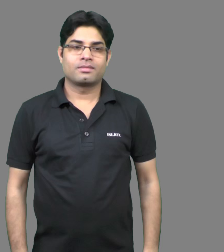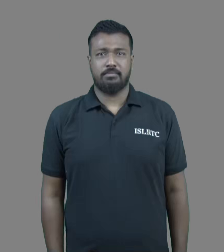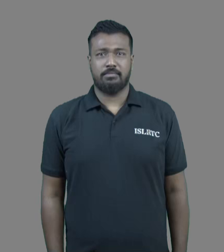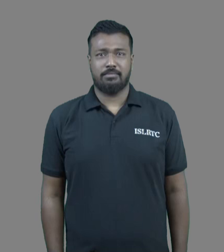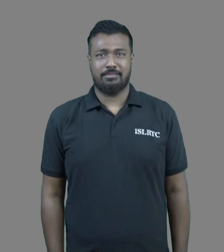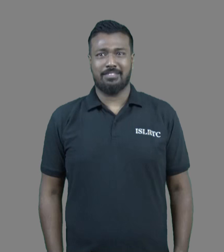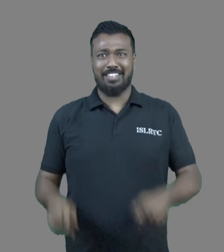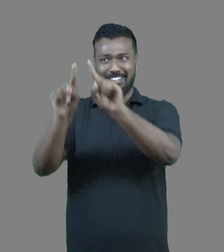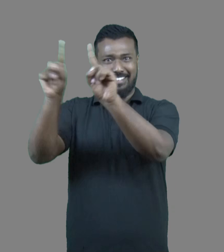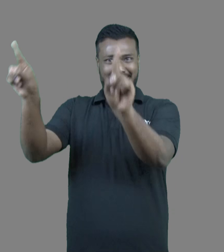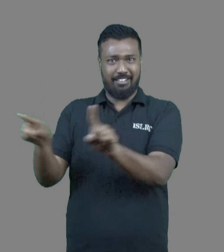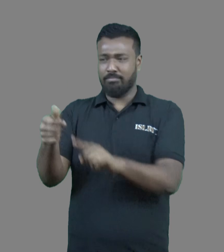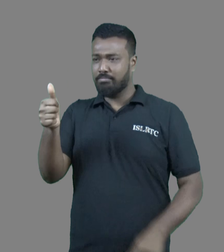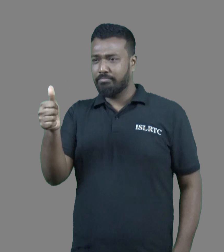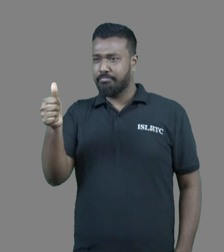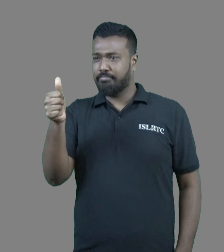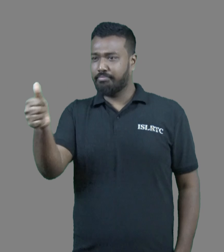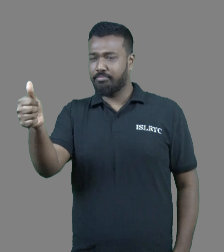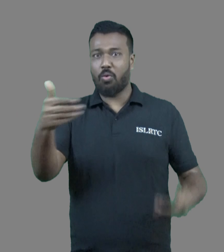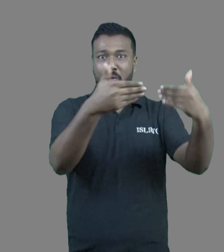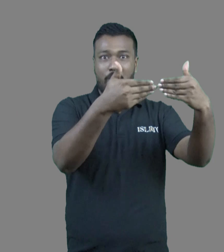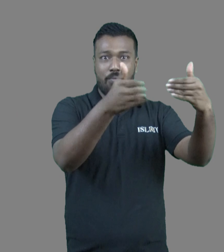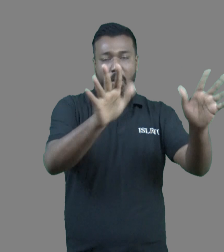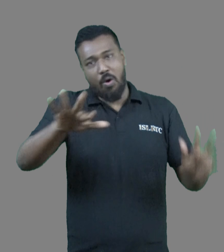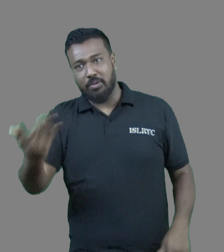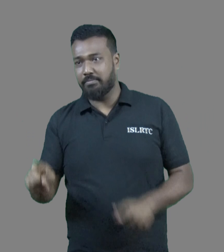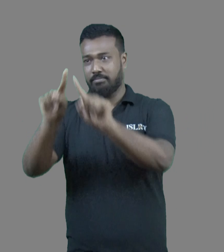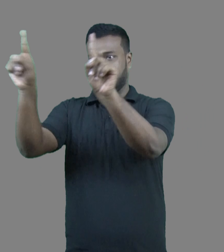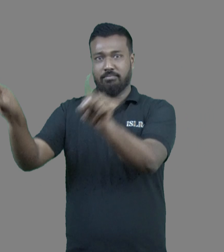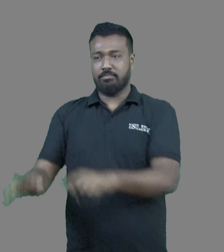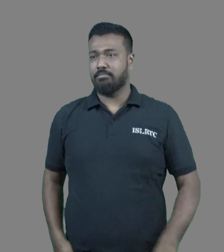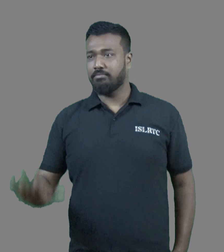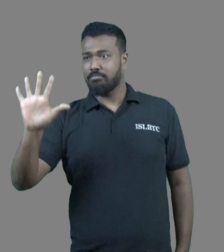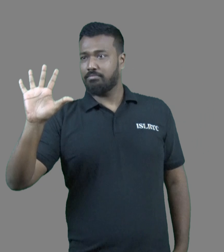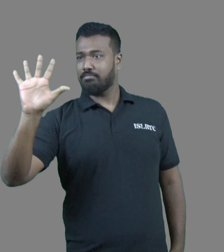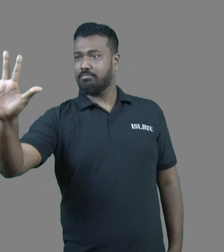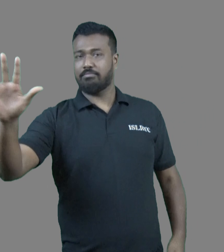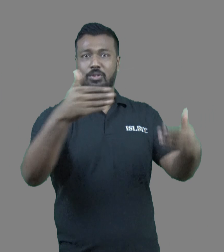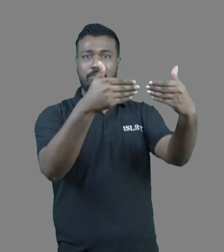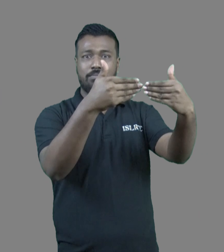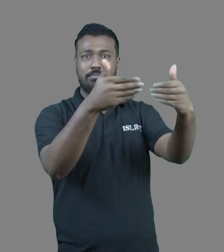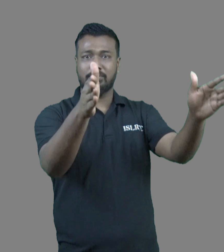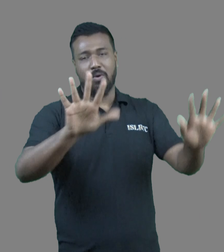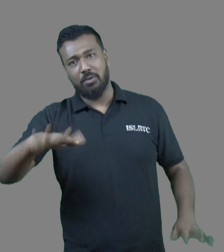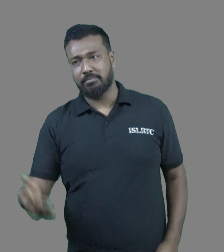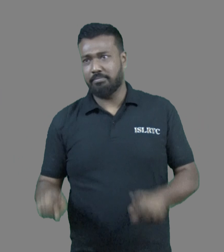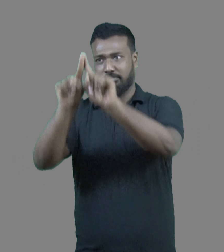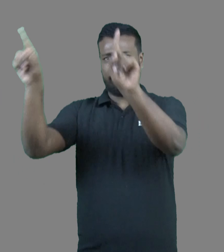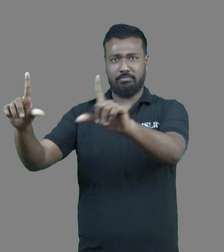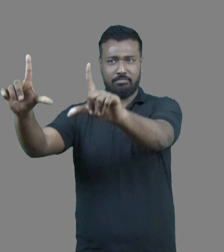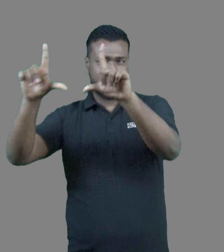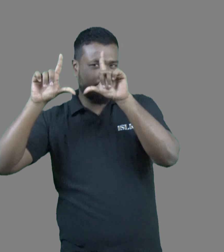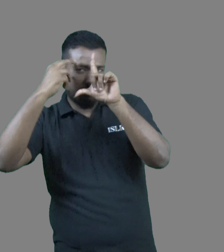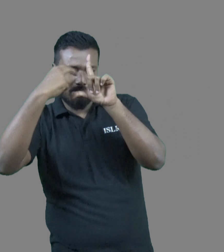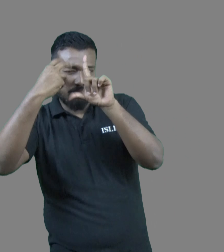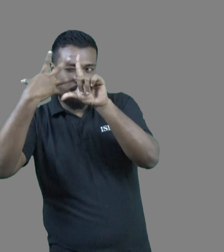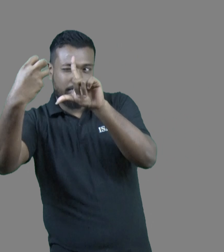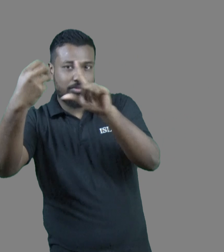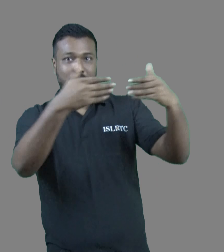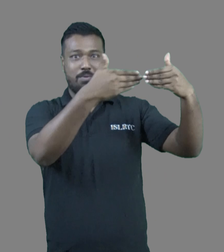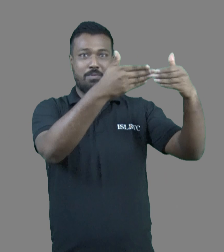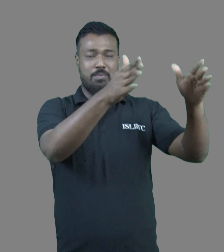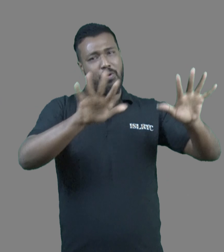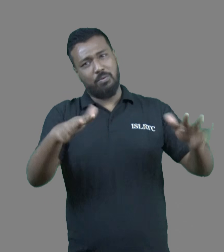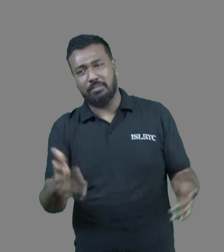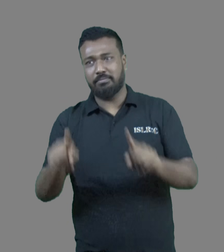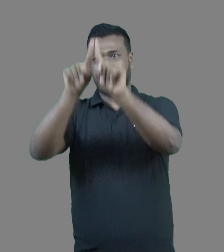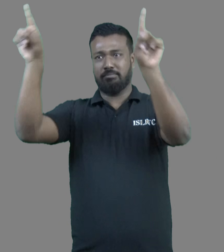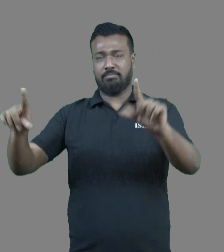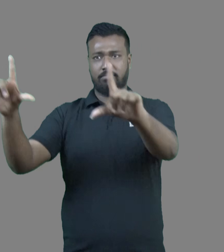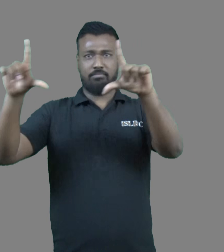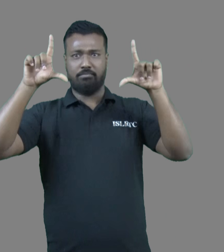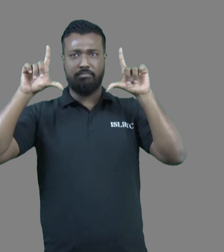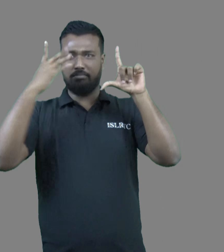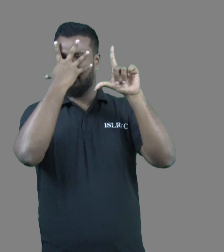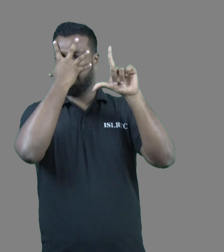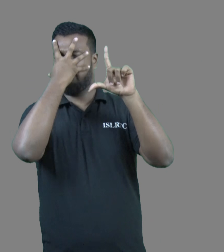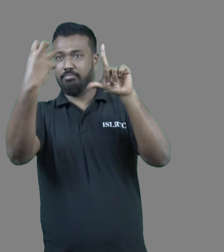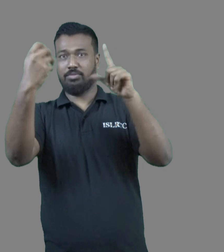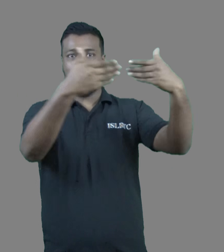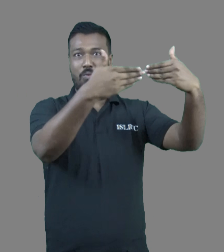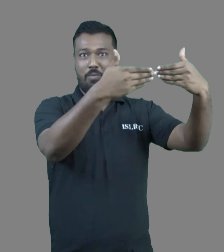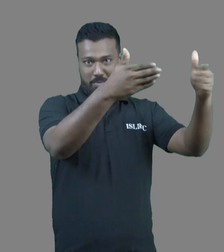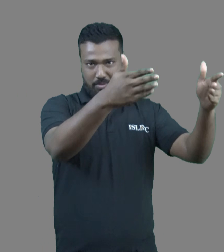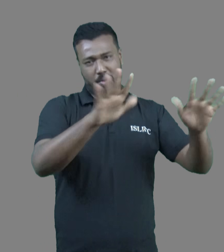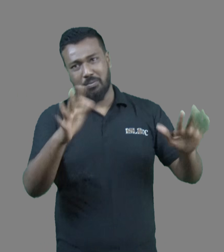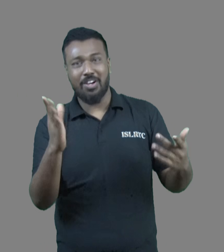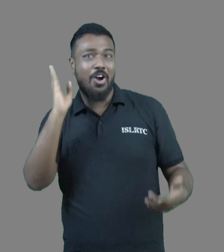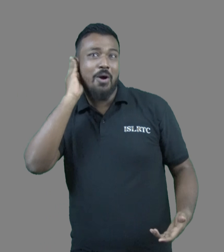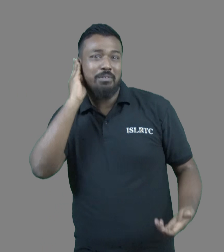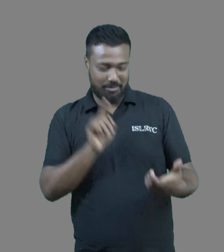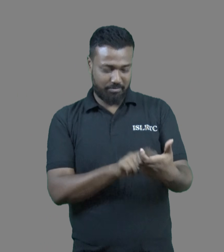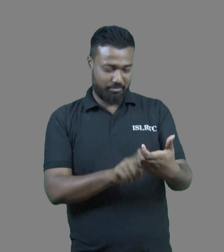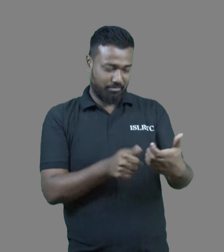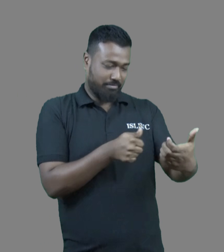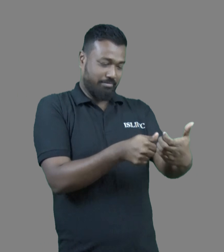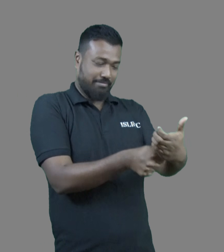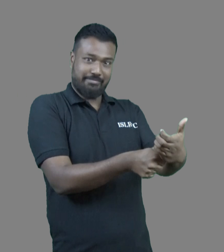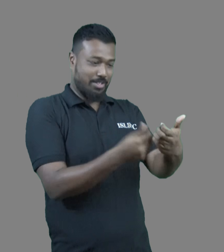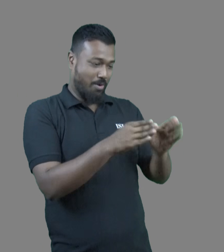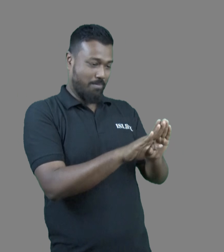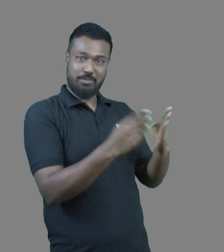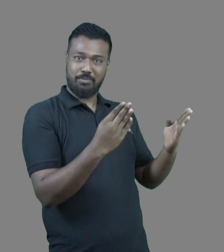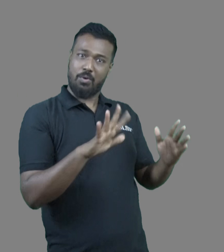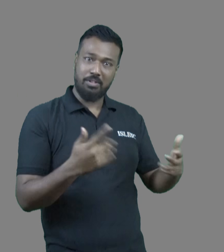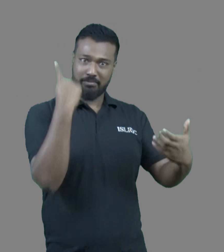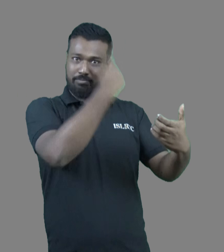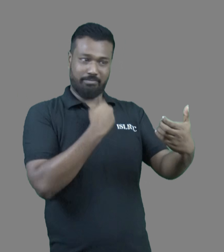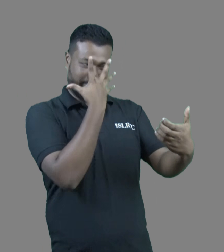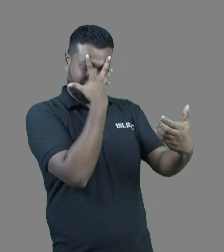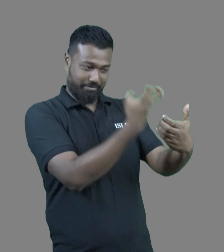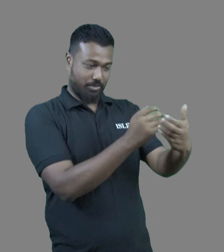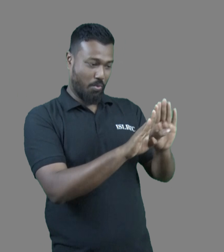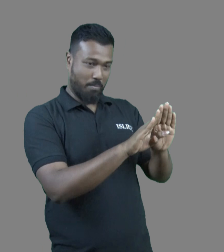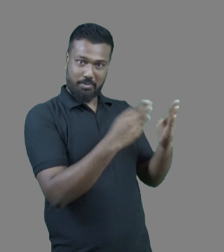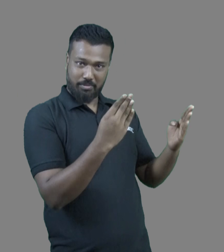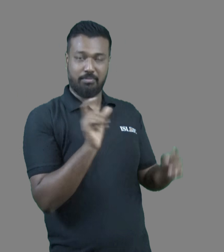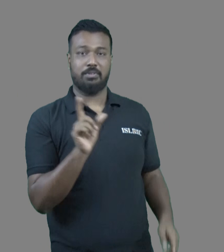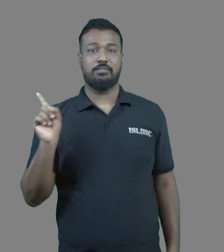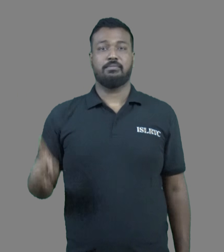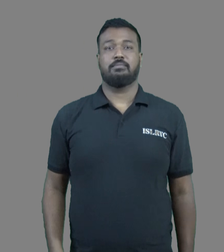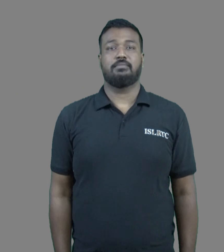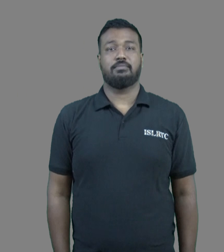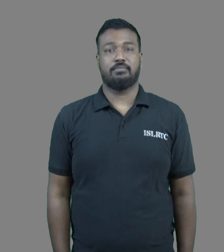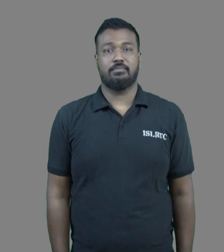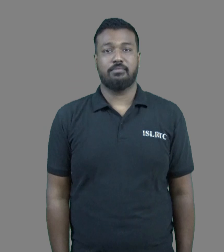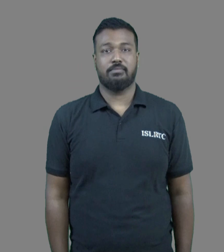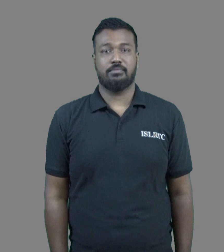Security and Access Control